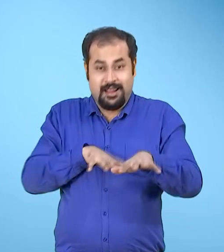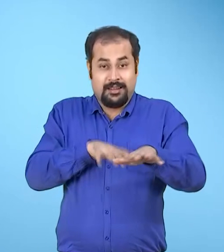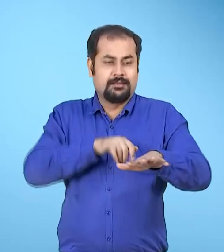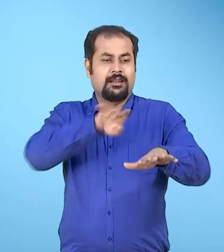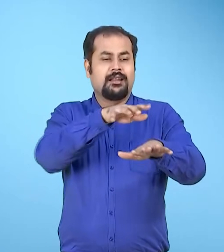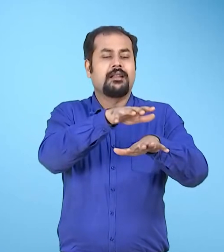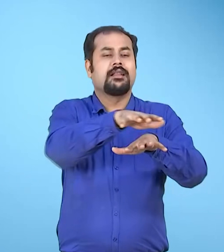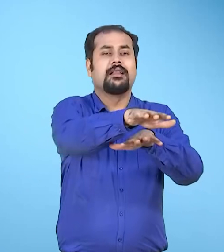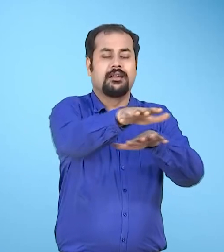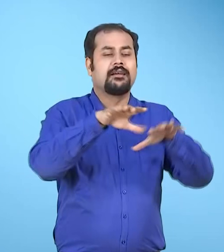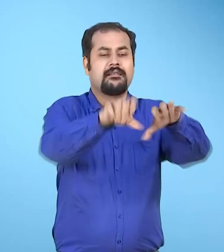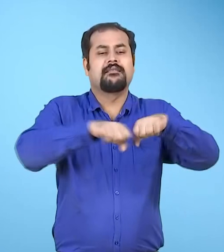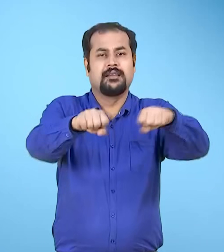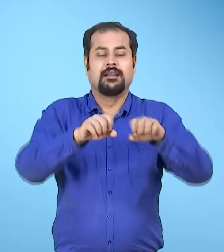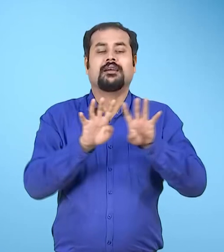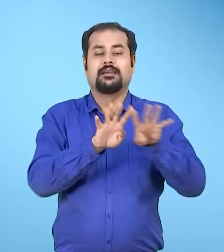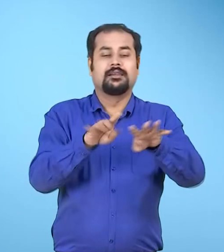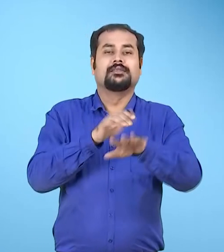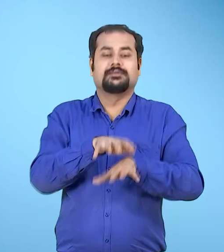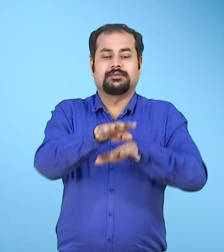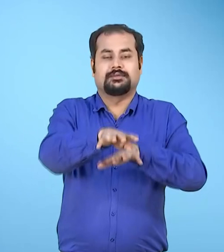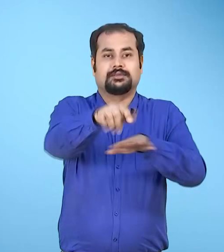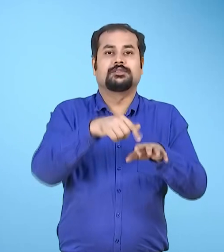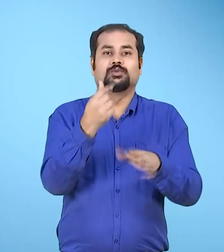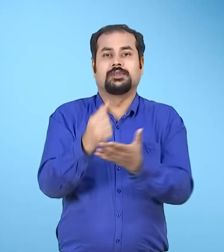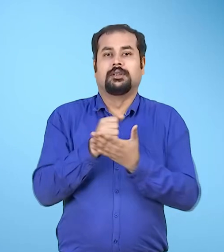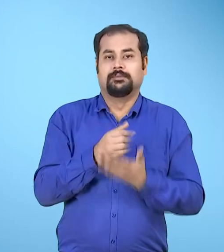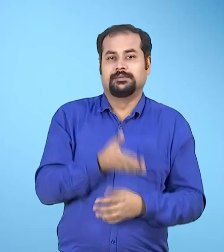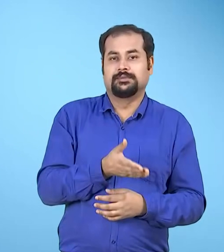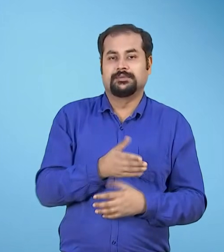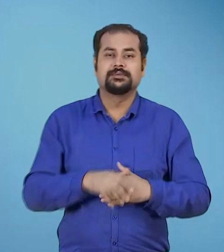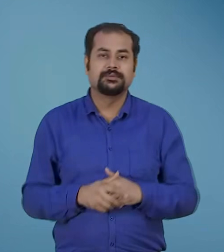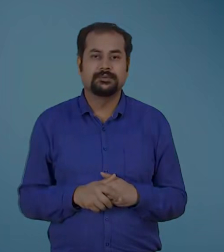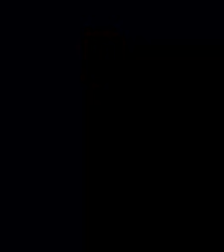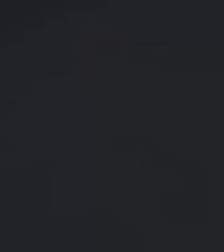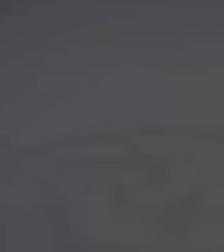or for other purposes.